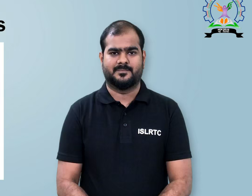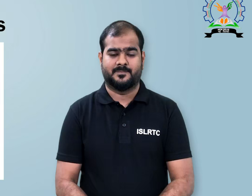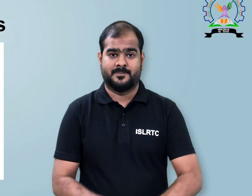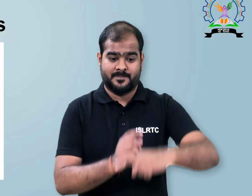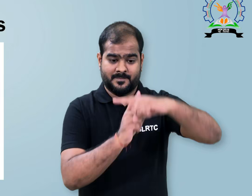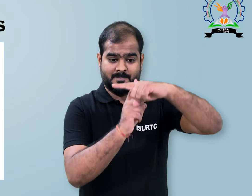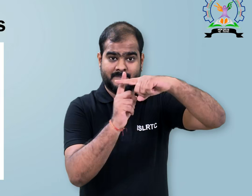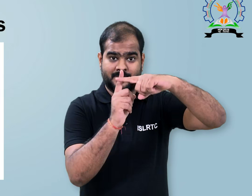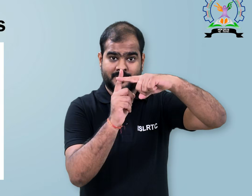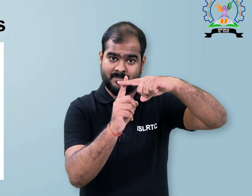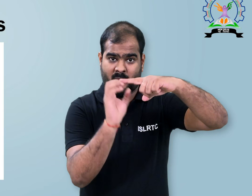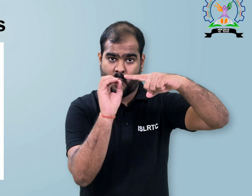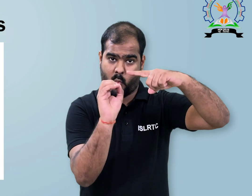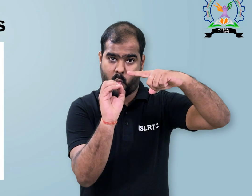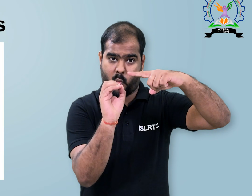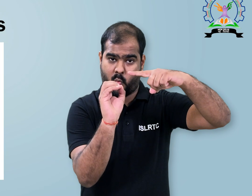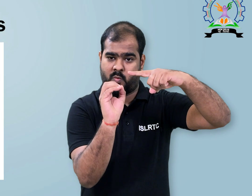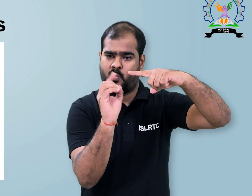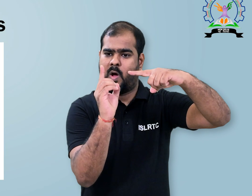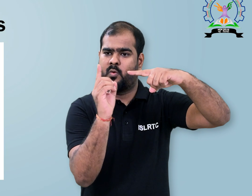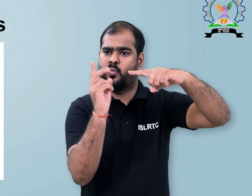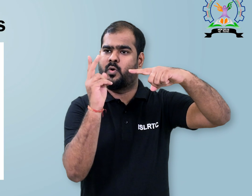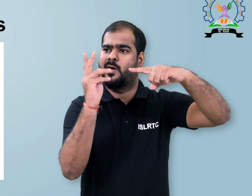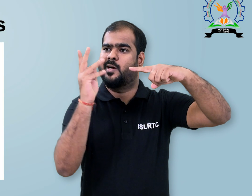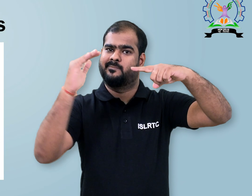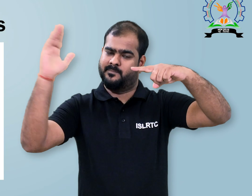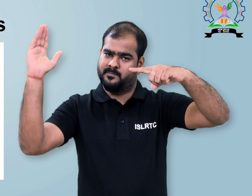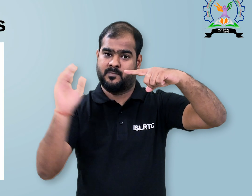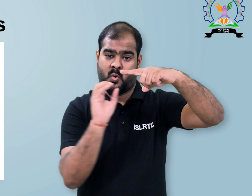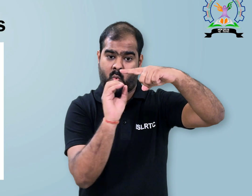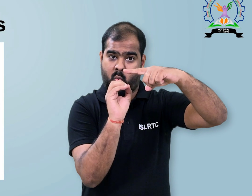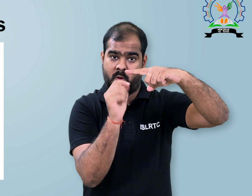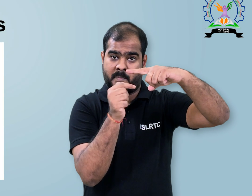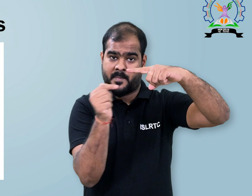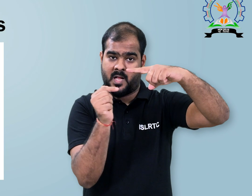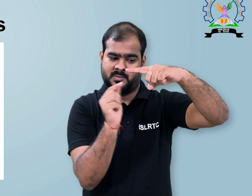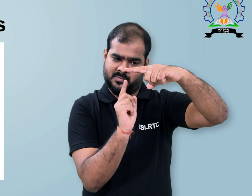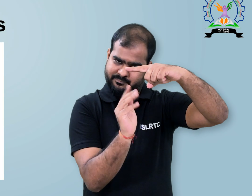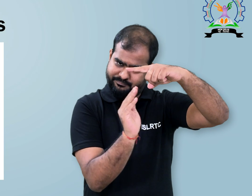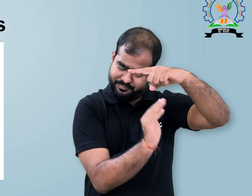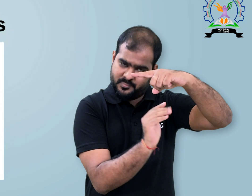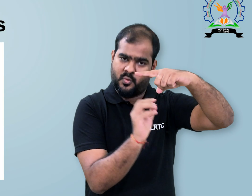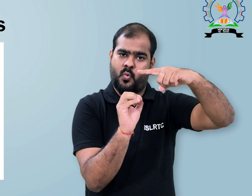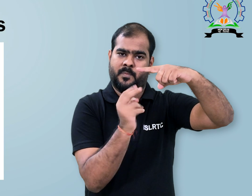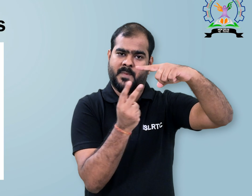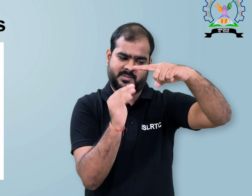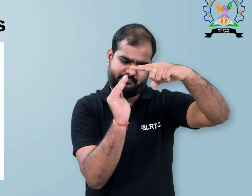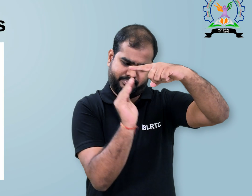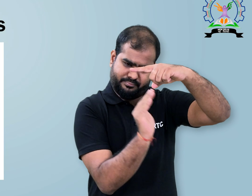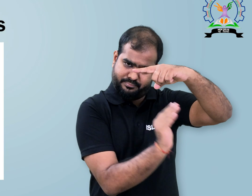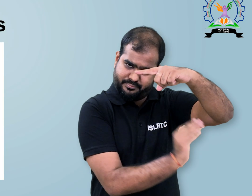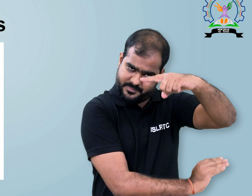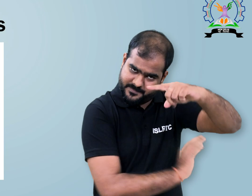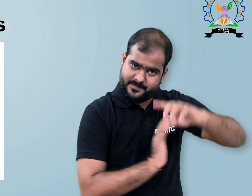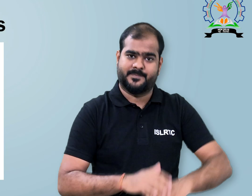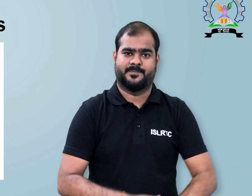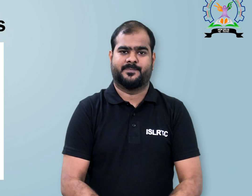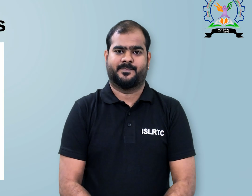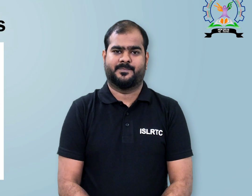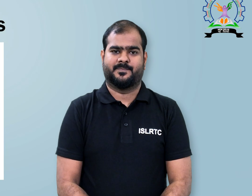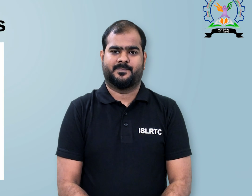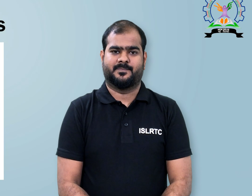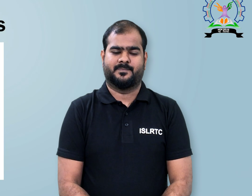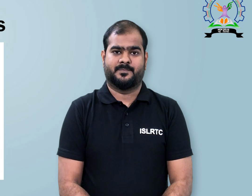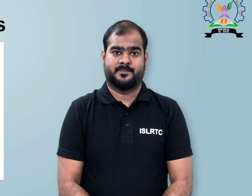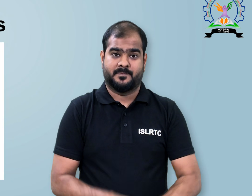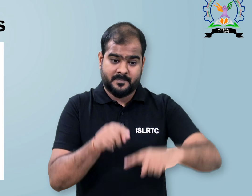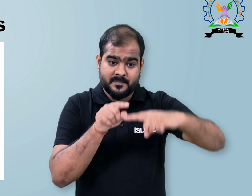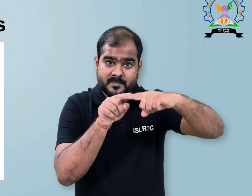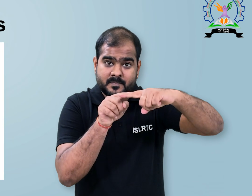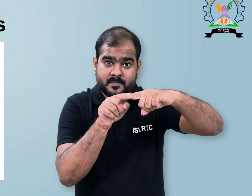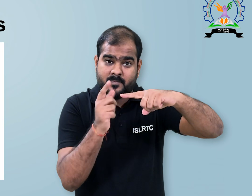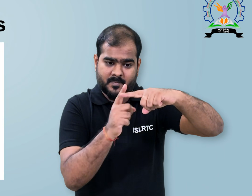Ordering of Integers